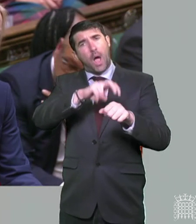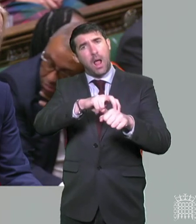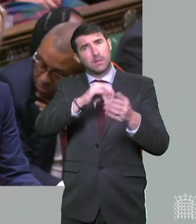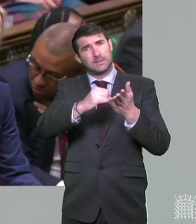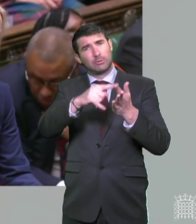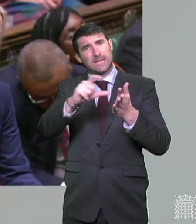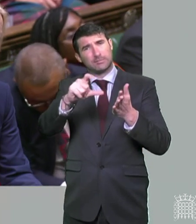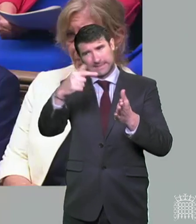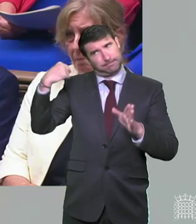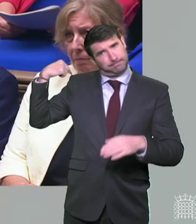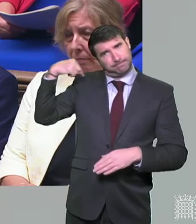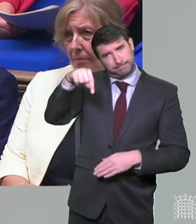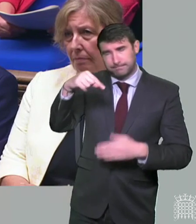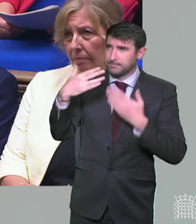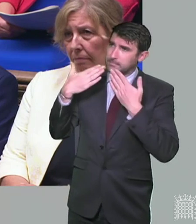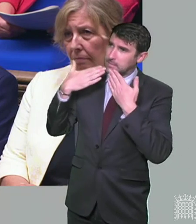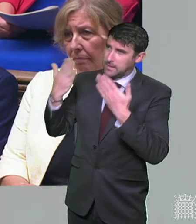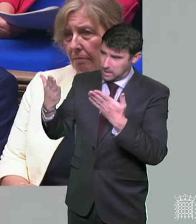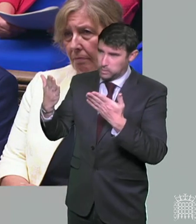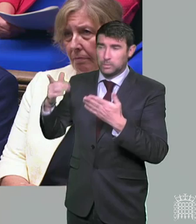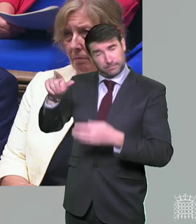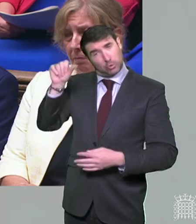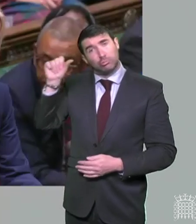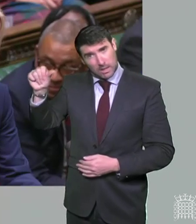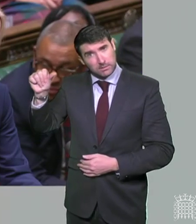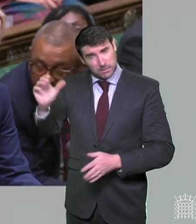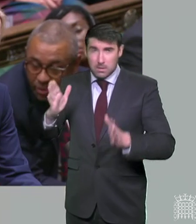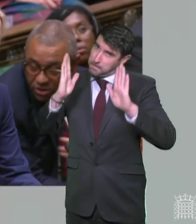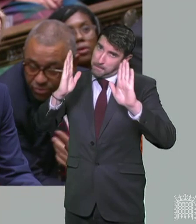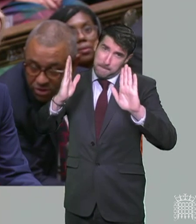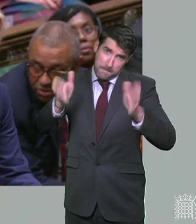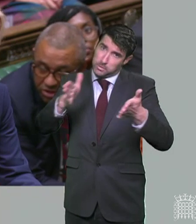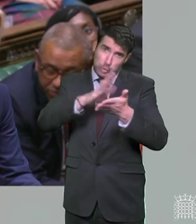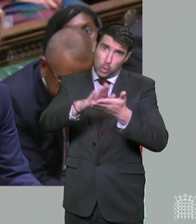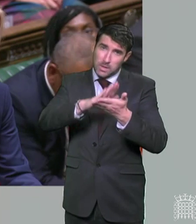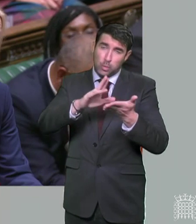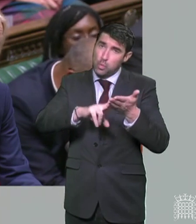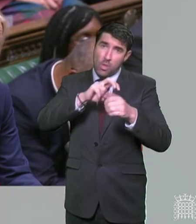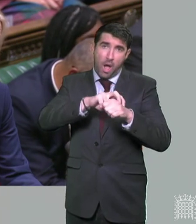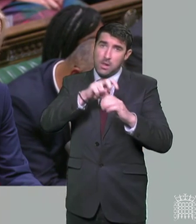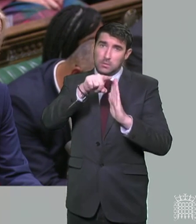He is absolutely right: we need to resolve the issue of the Northern Ireland protocol.